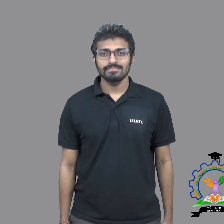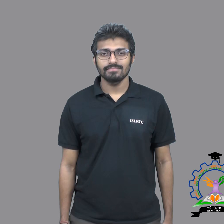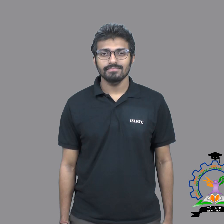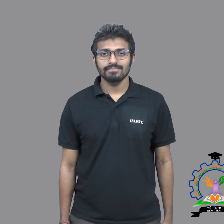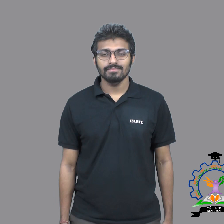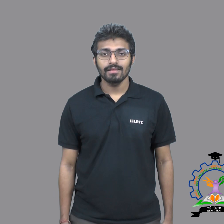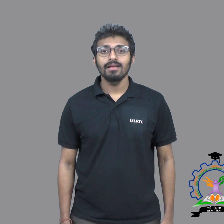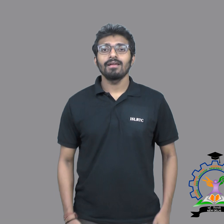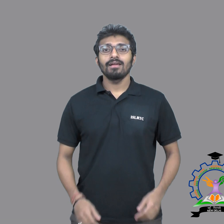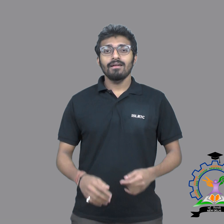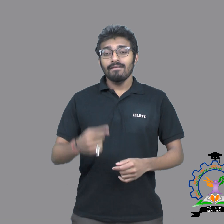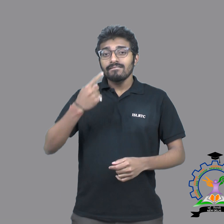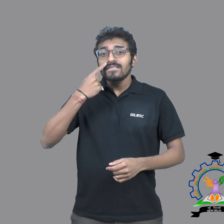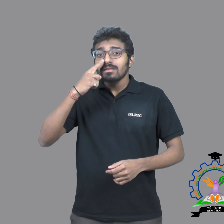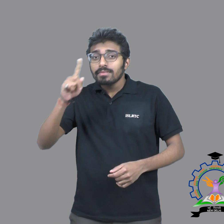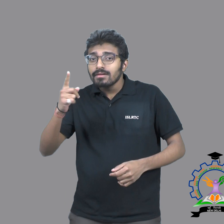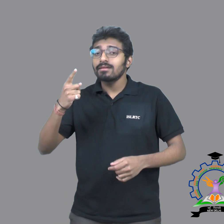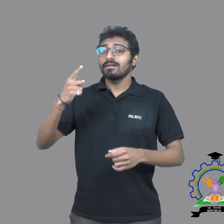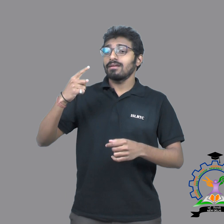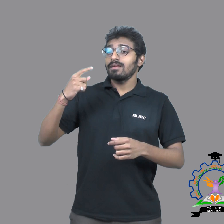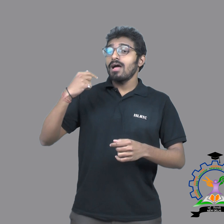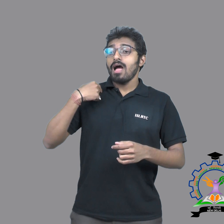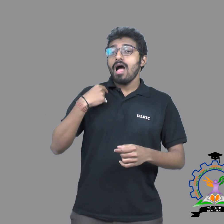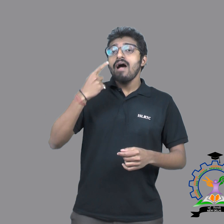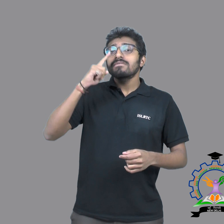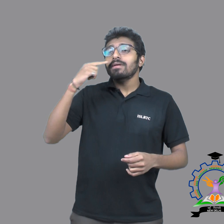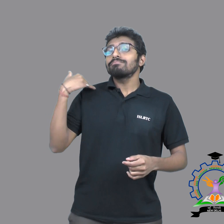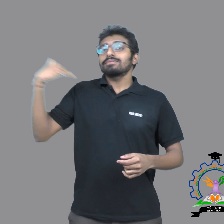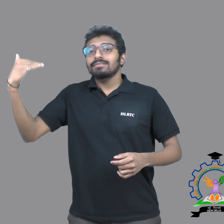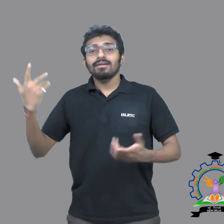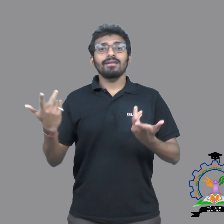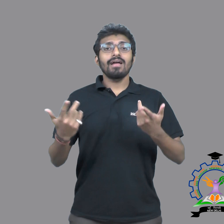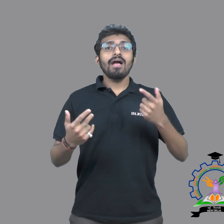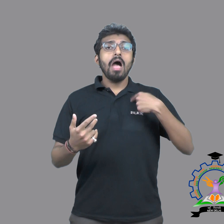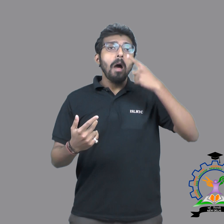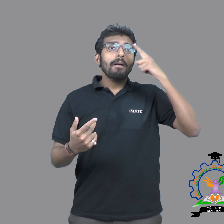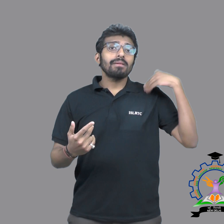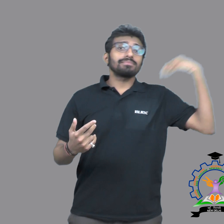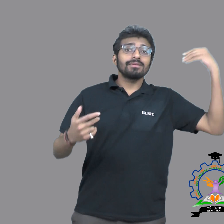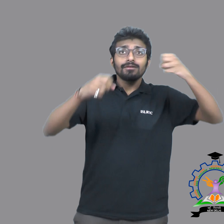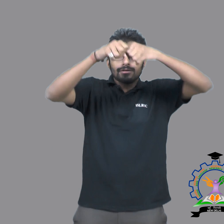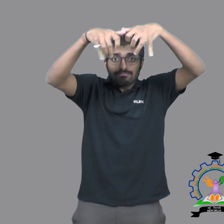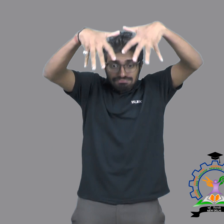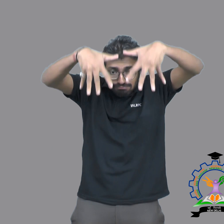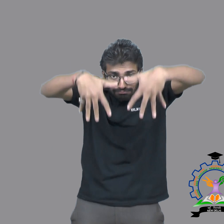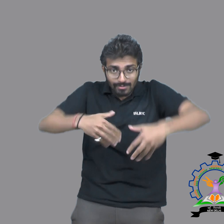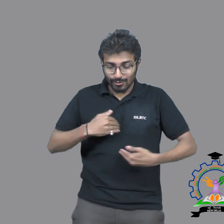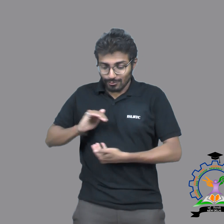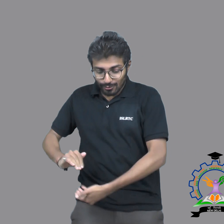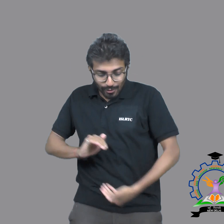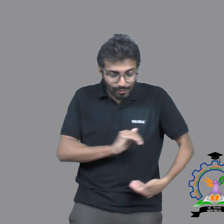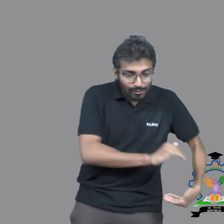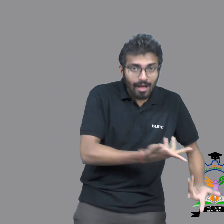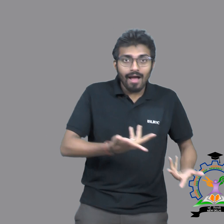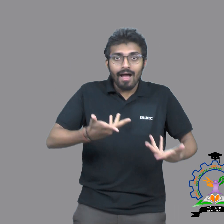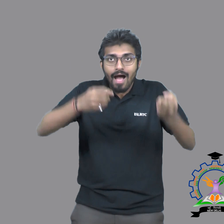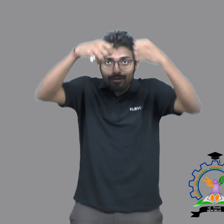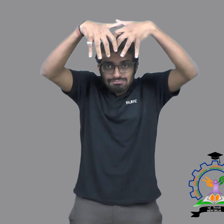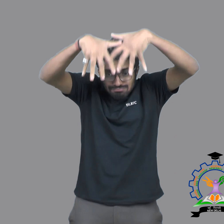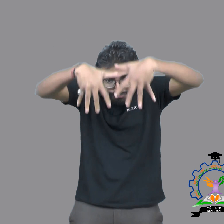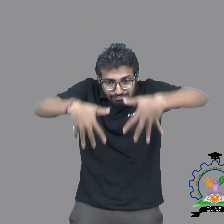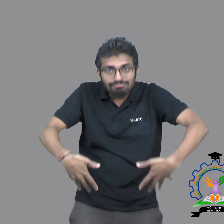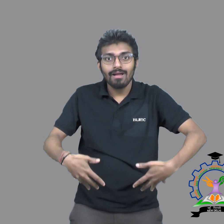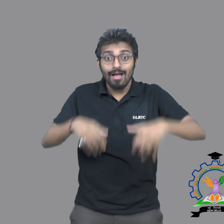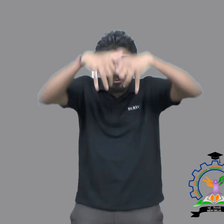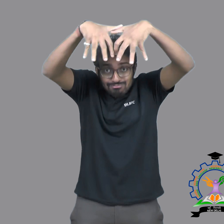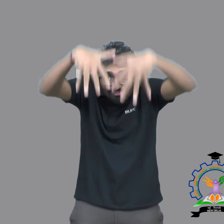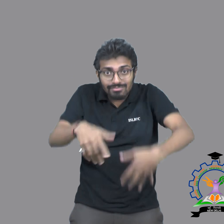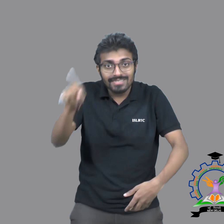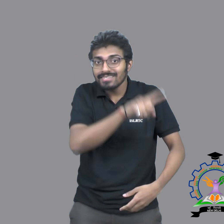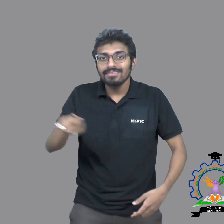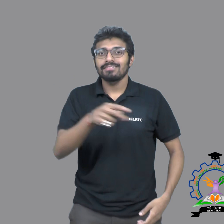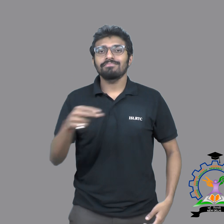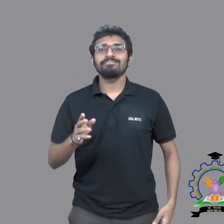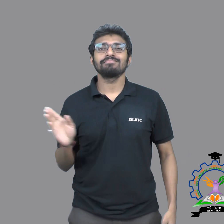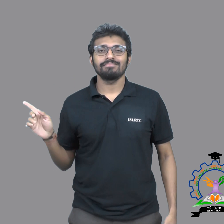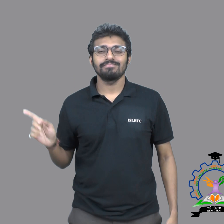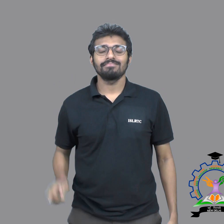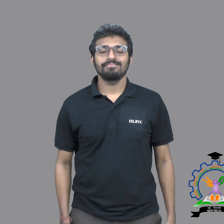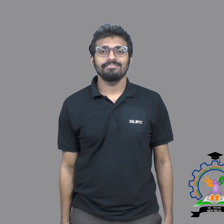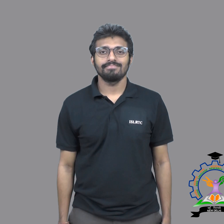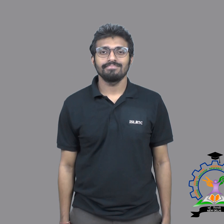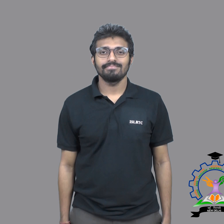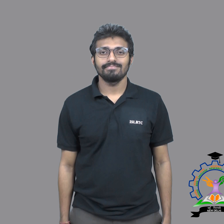Family Tree